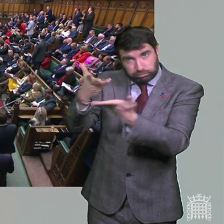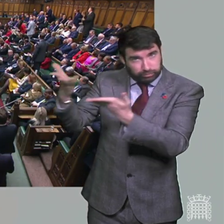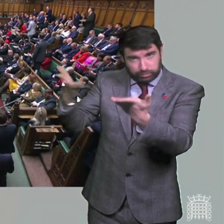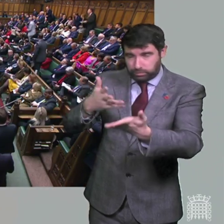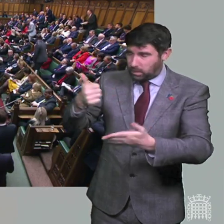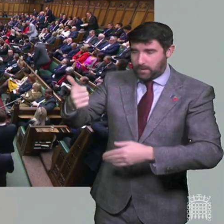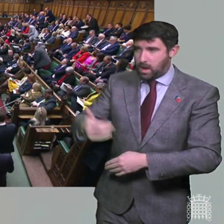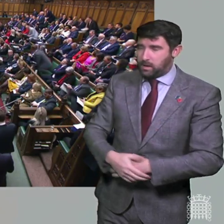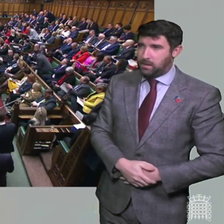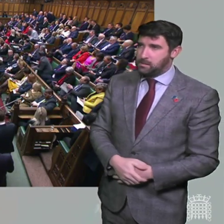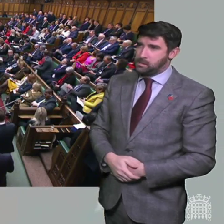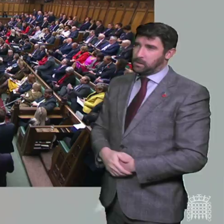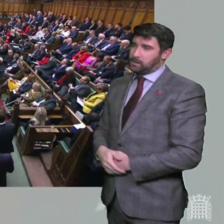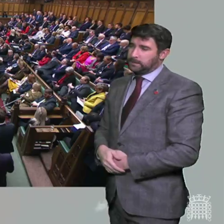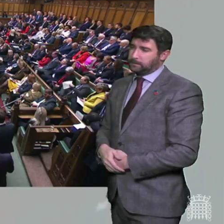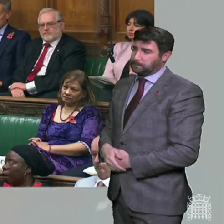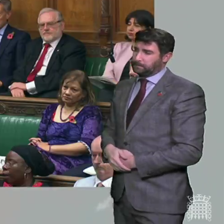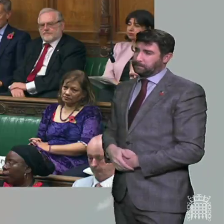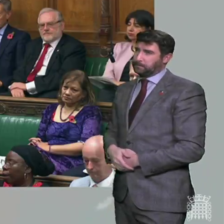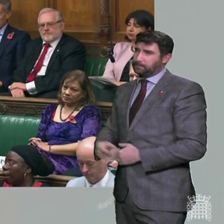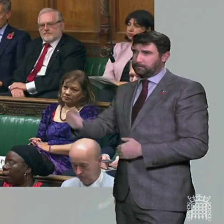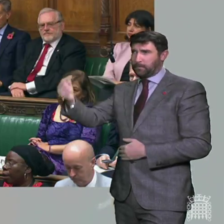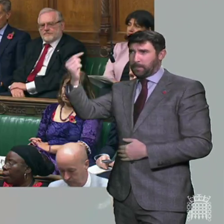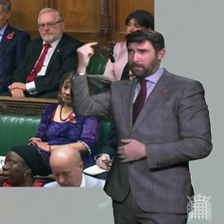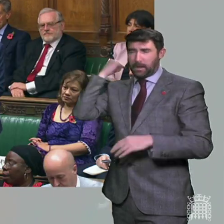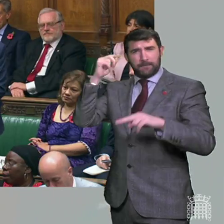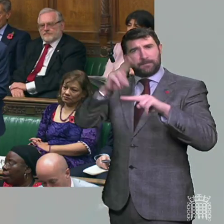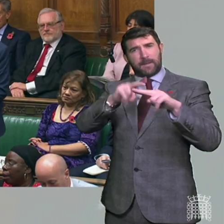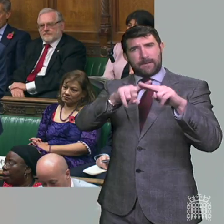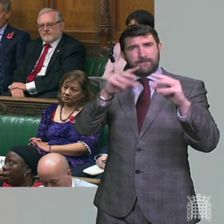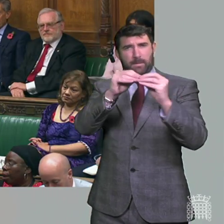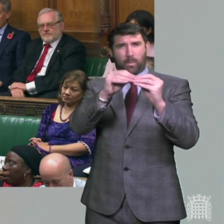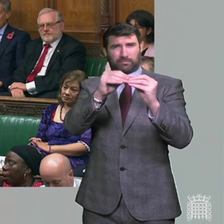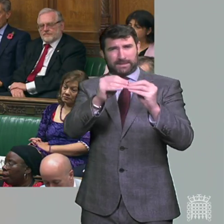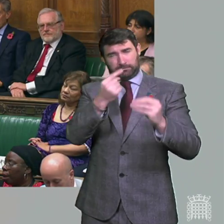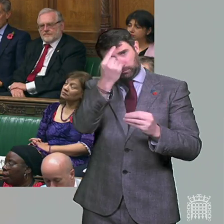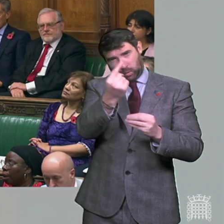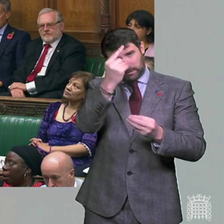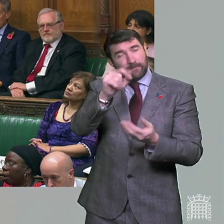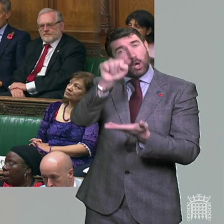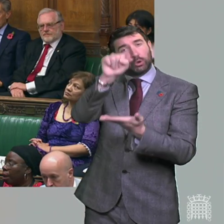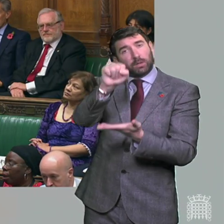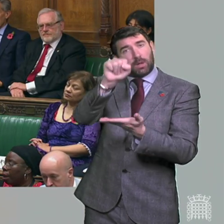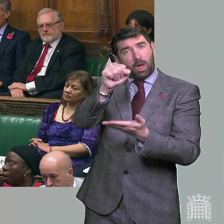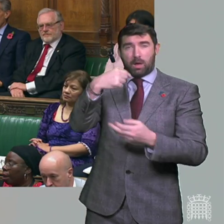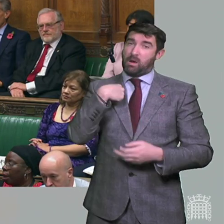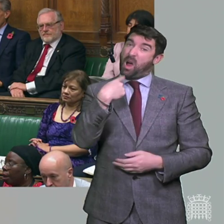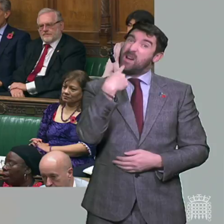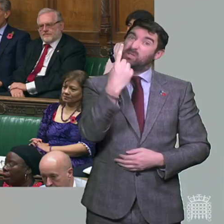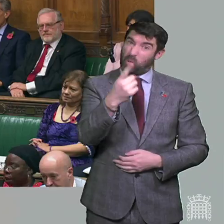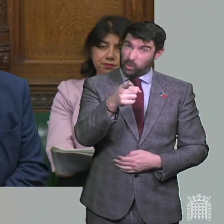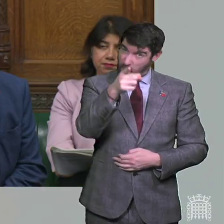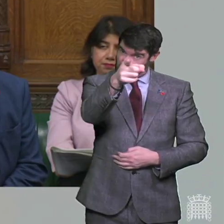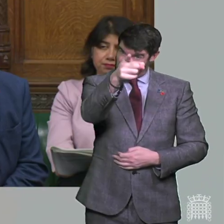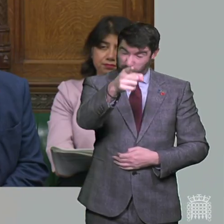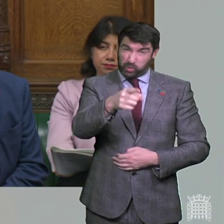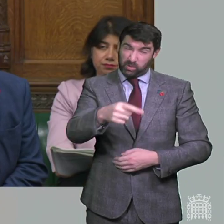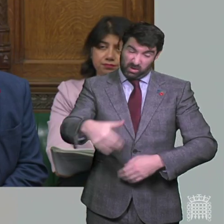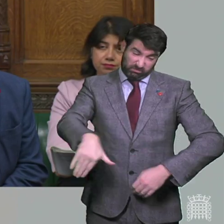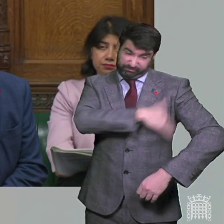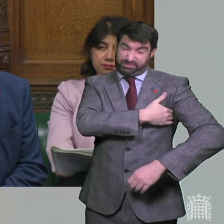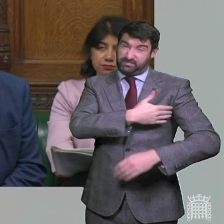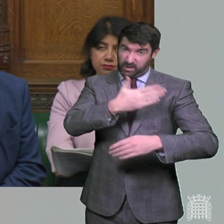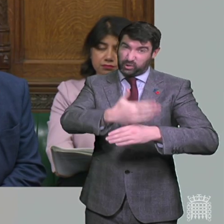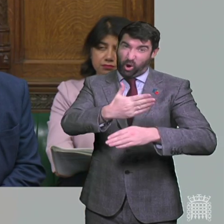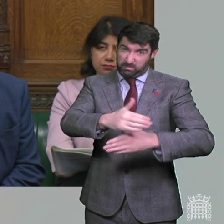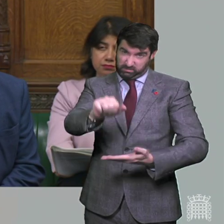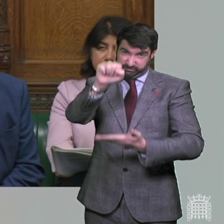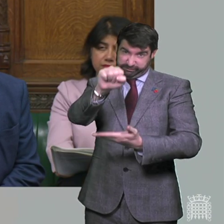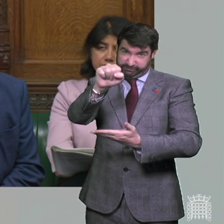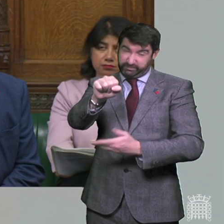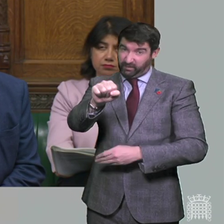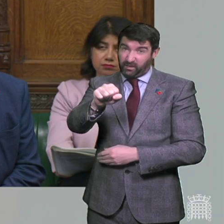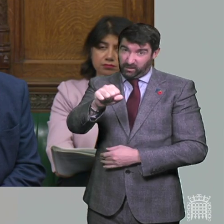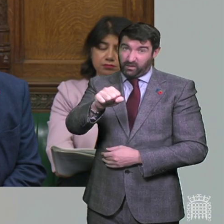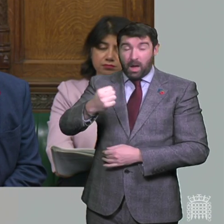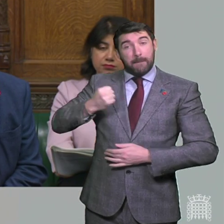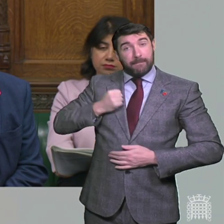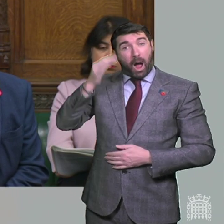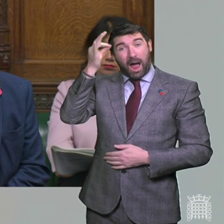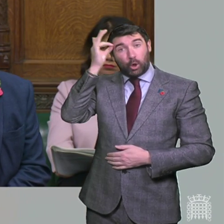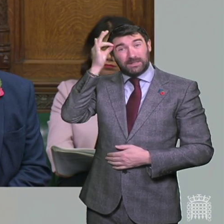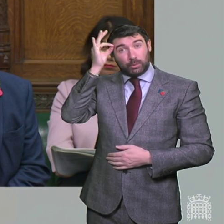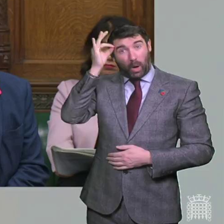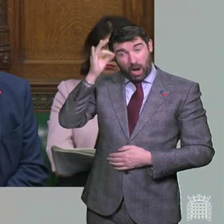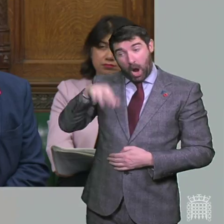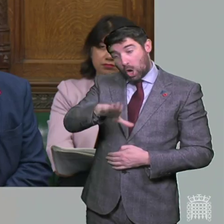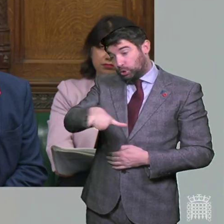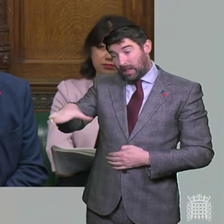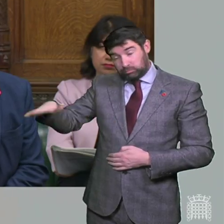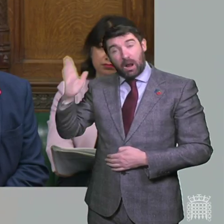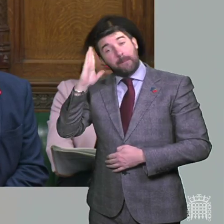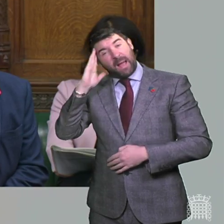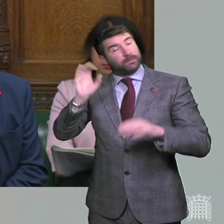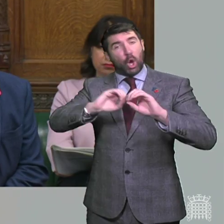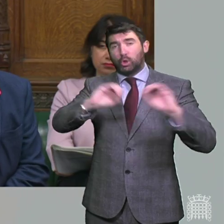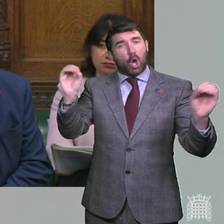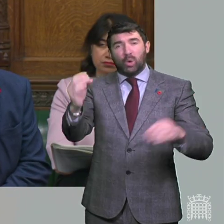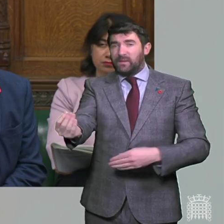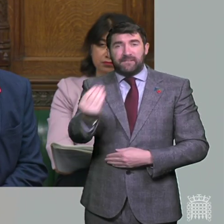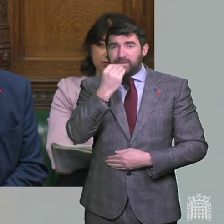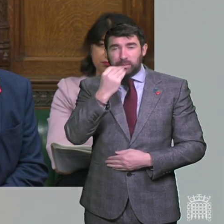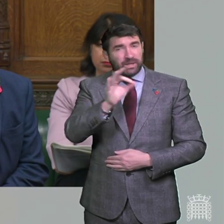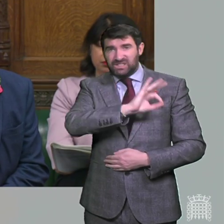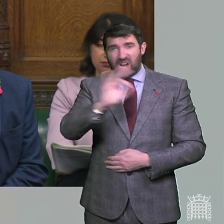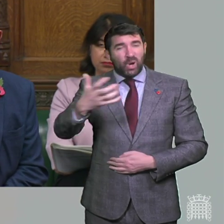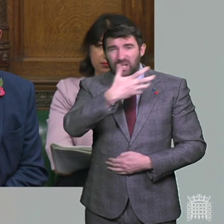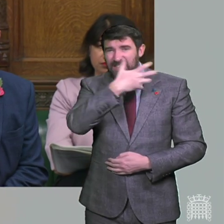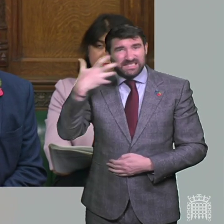Does the Prime Minister remember back in February, when he was Chancellor of the Exchequer, that I informed him that, due to his incompetence in that job, the children in my constituency were going to bed that night with no food in their tummies and no heat in their homes.